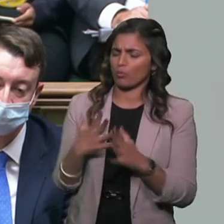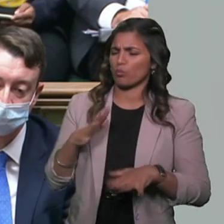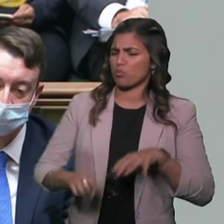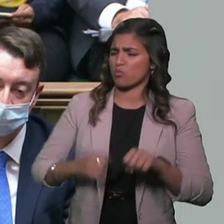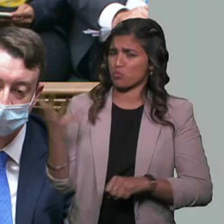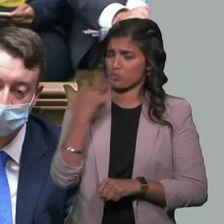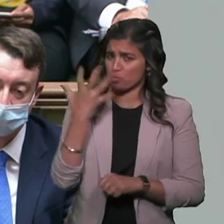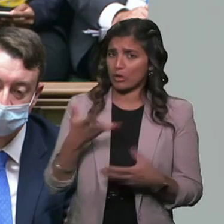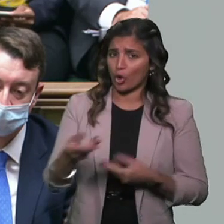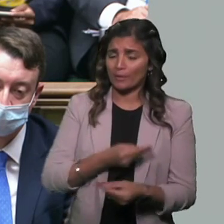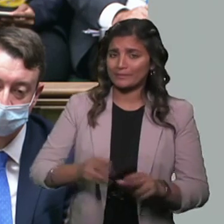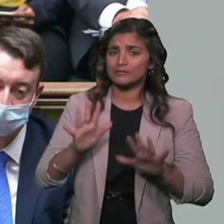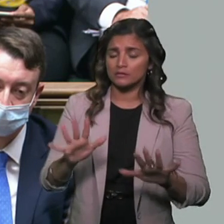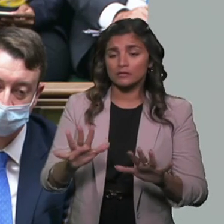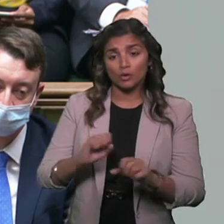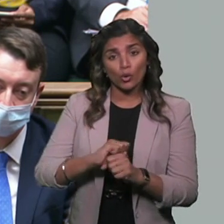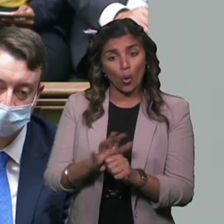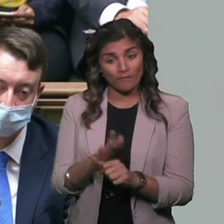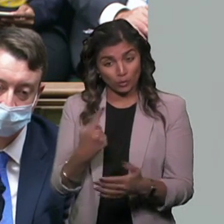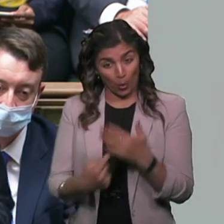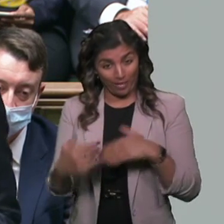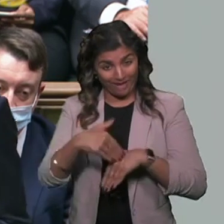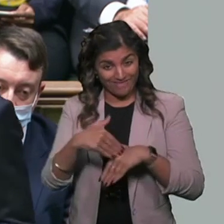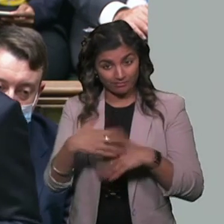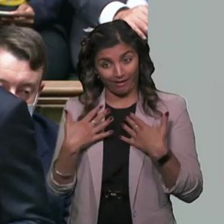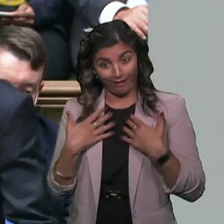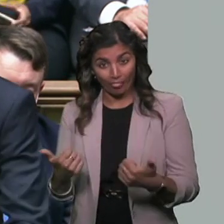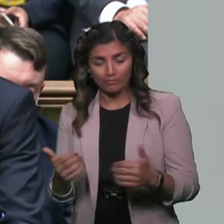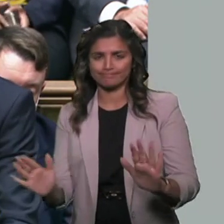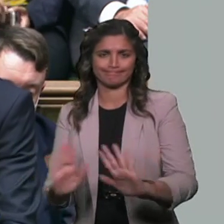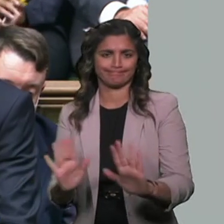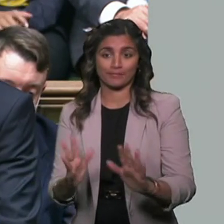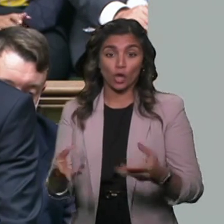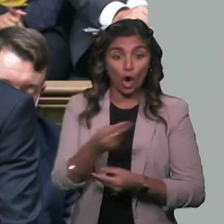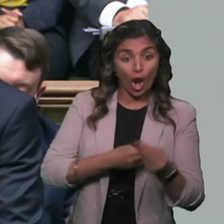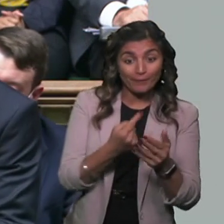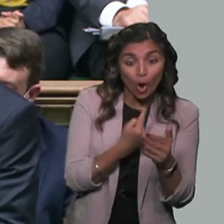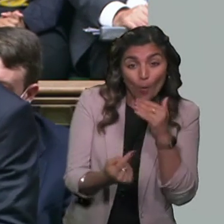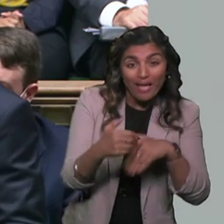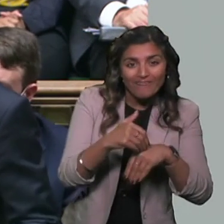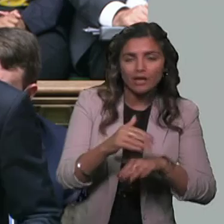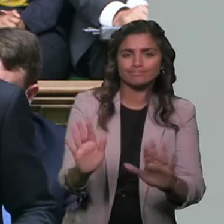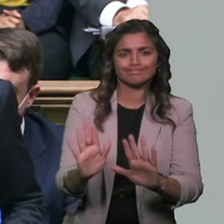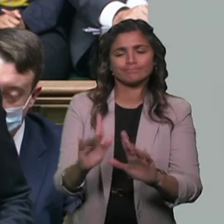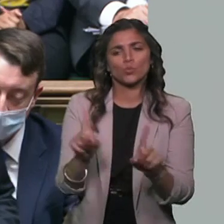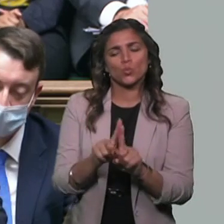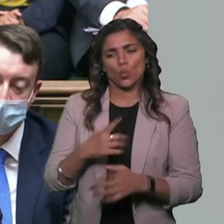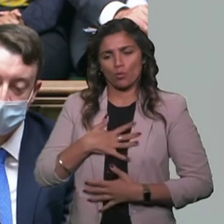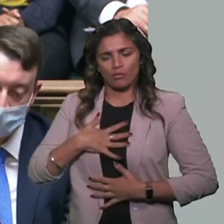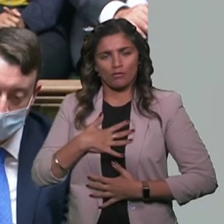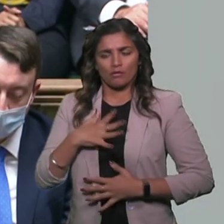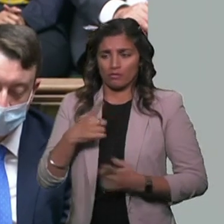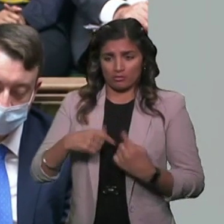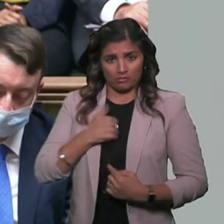Covid was not just a public health challenge and an economic challenge—it was a moral challenge, too.